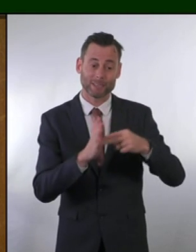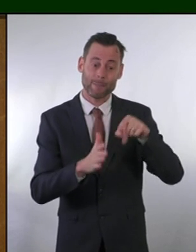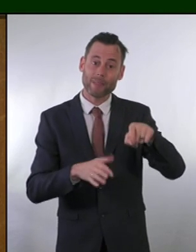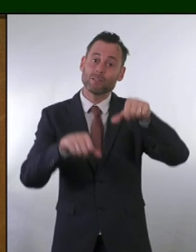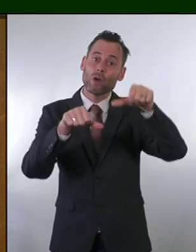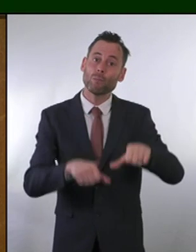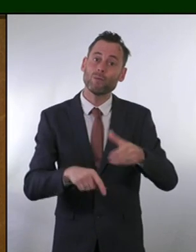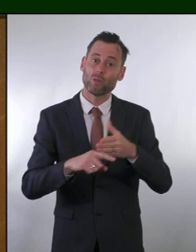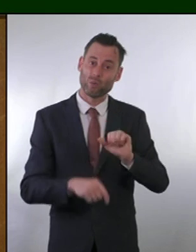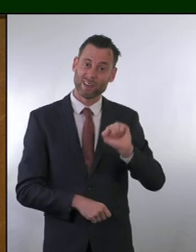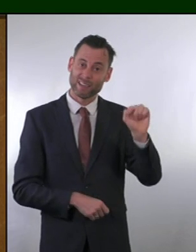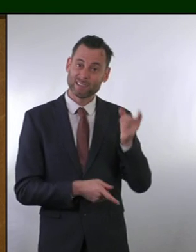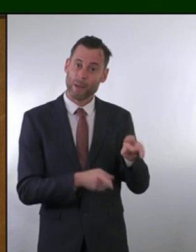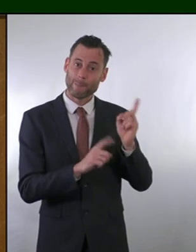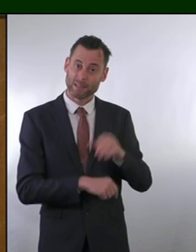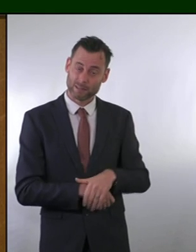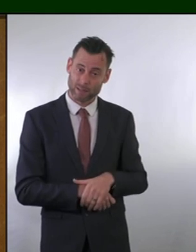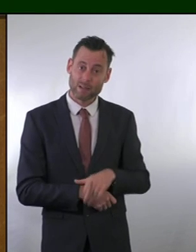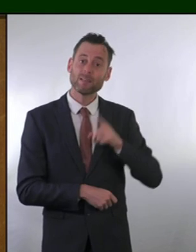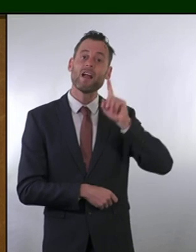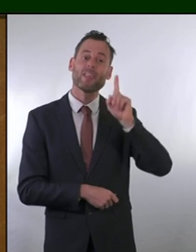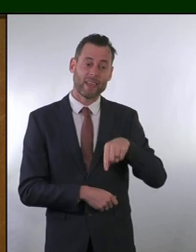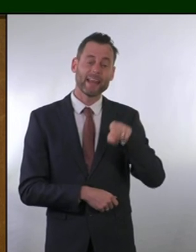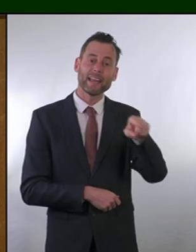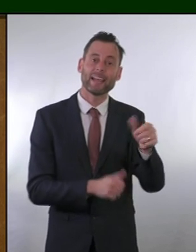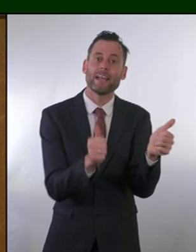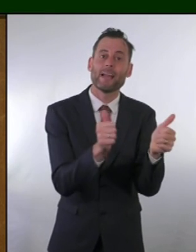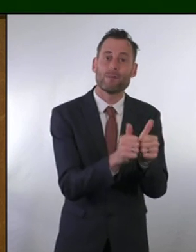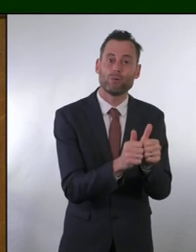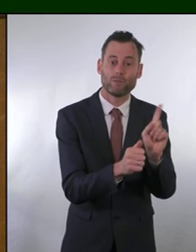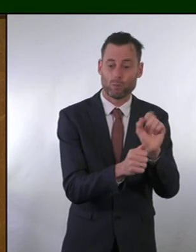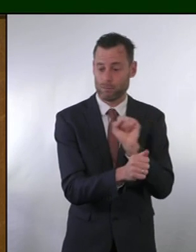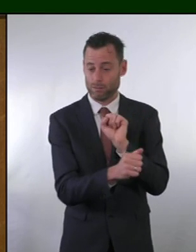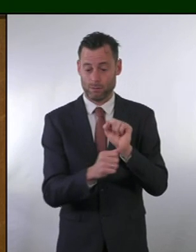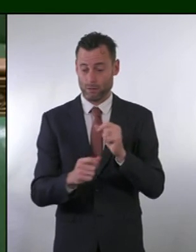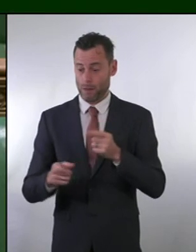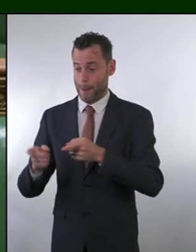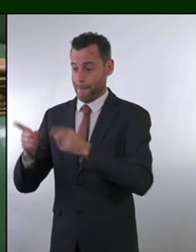The Secretary of State returned the favour by approving funding for that Minister’s constituency.